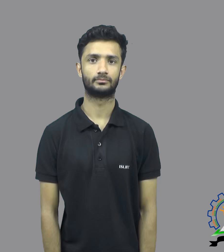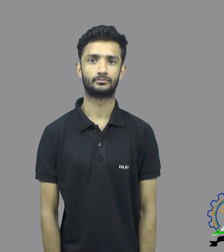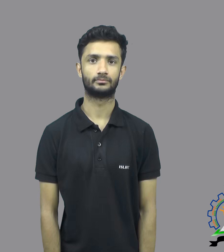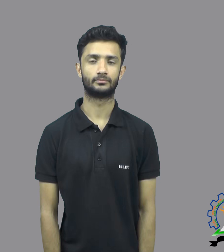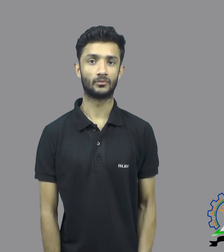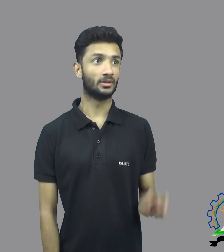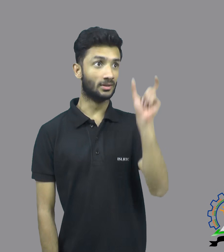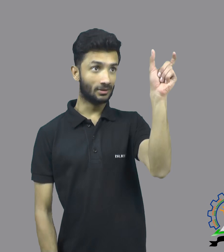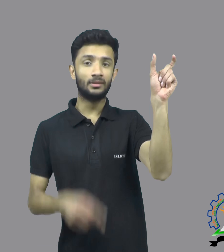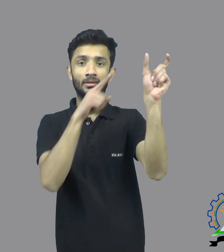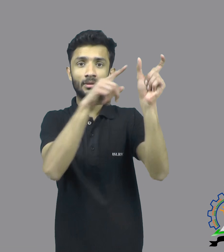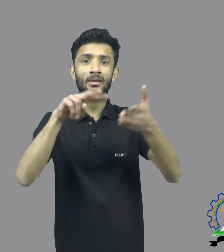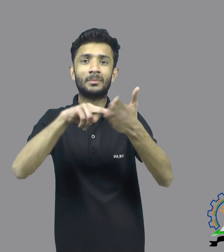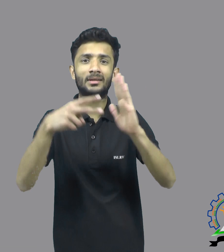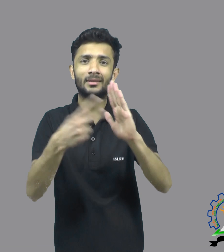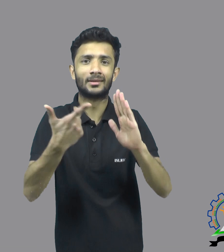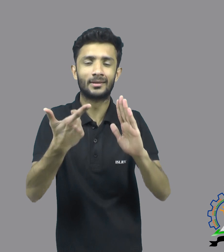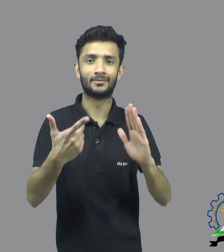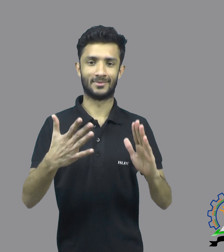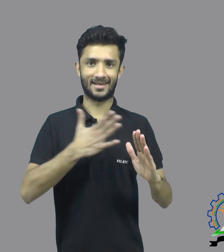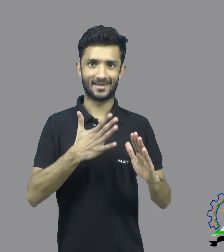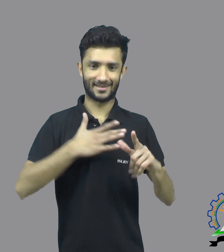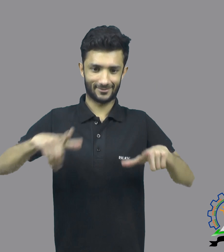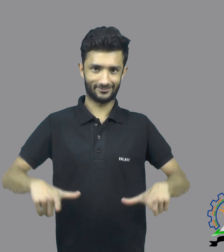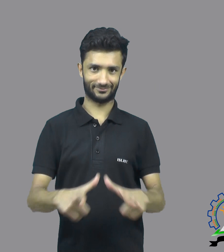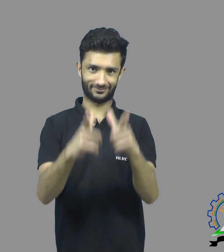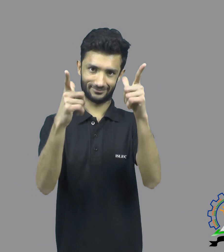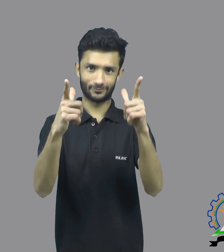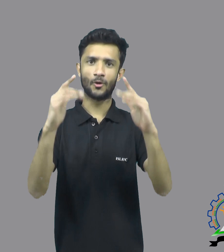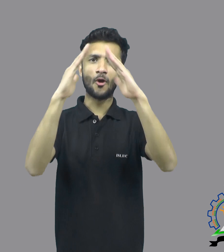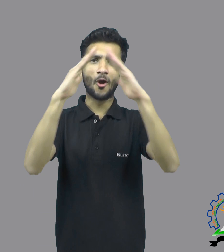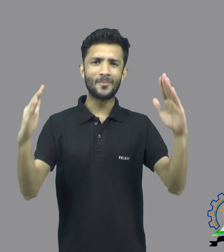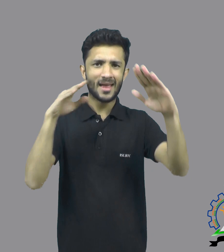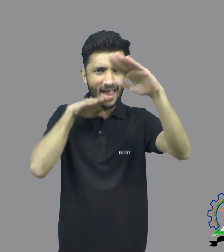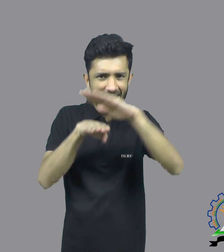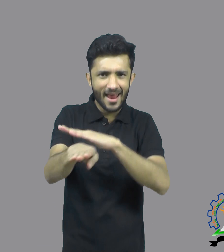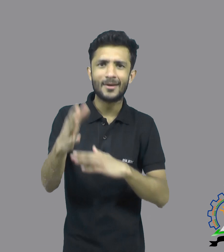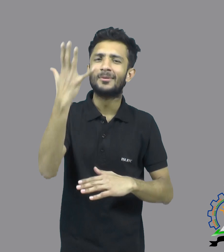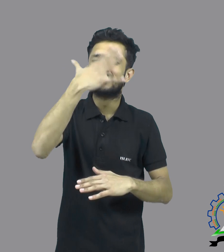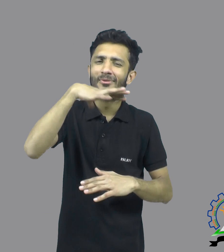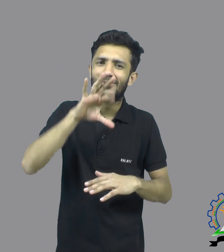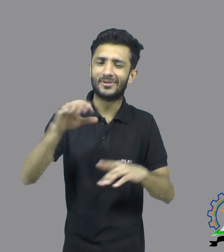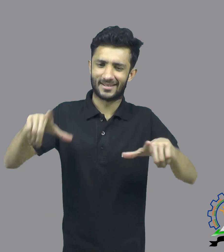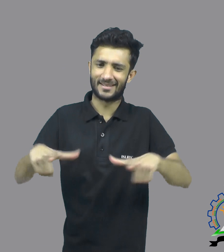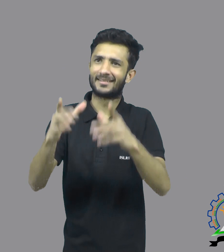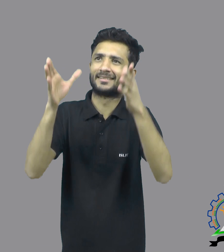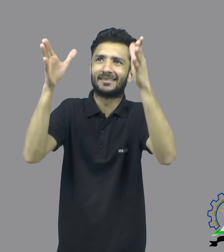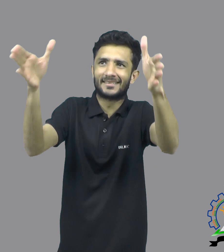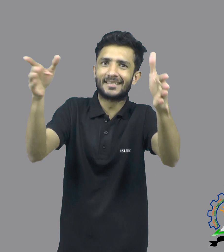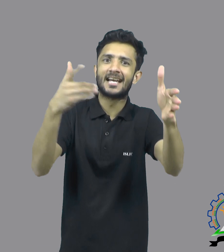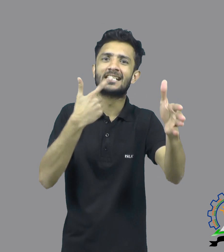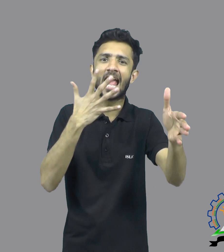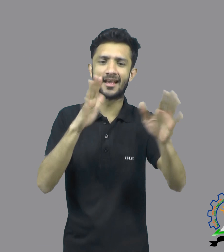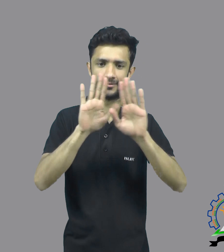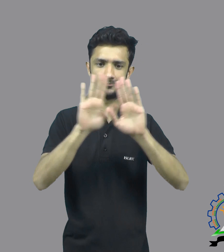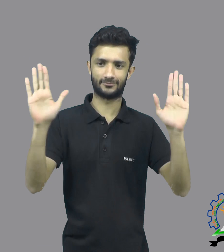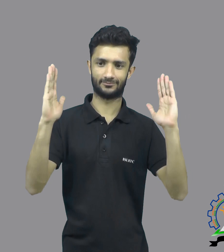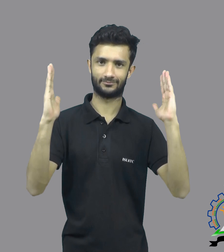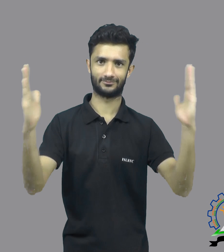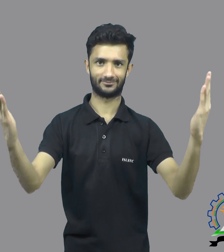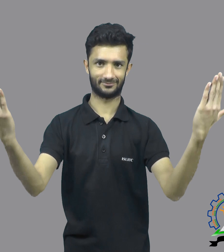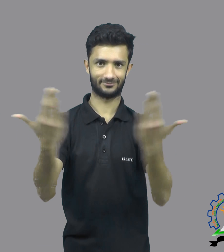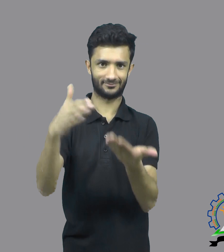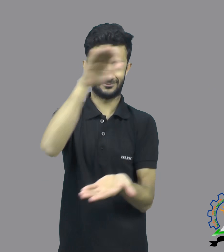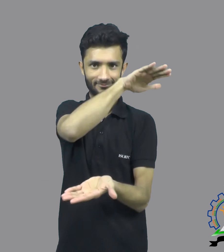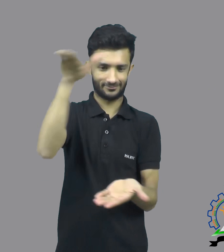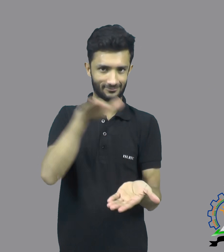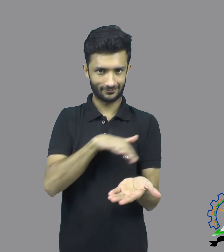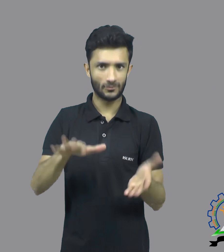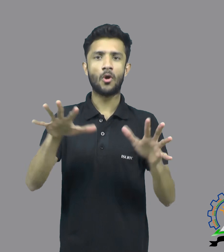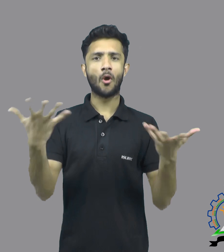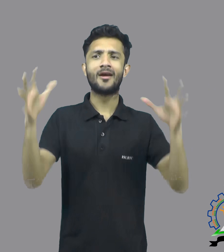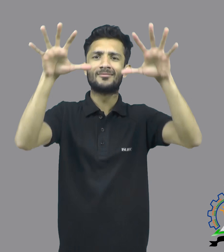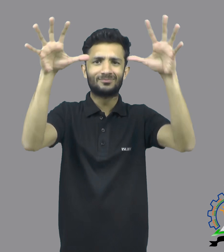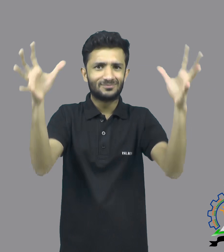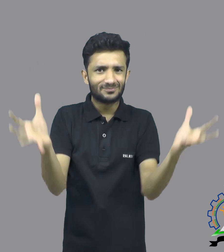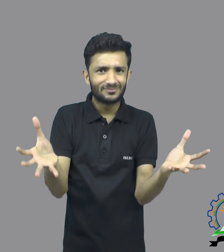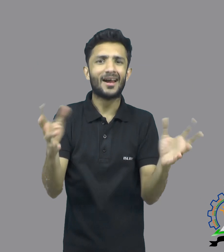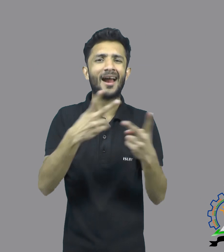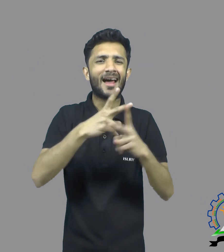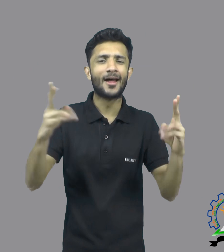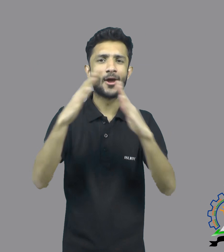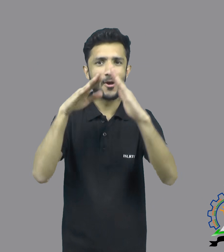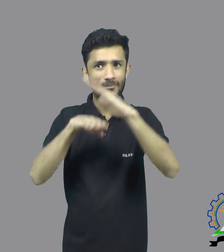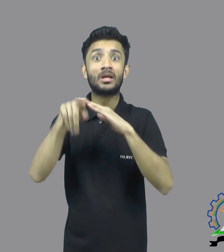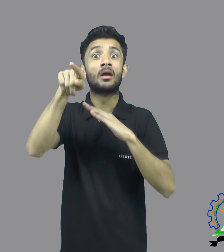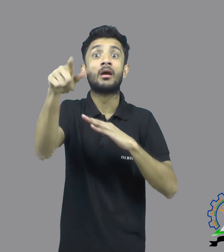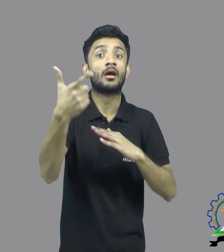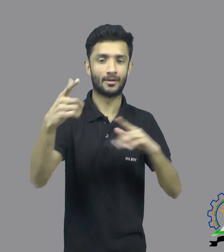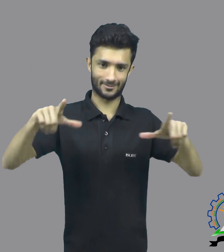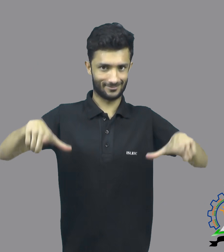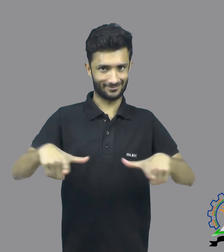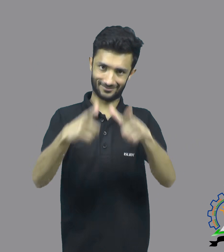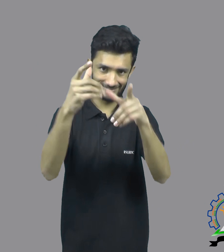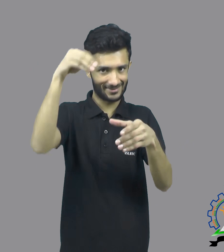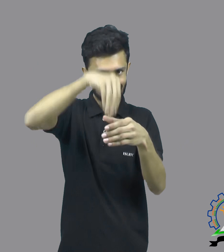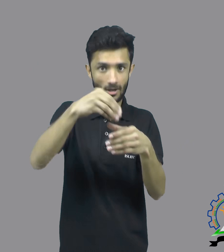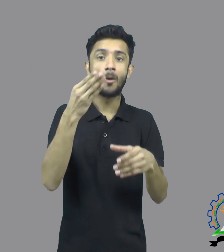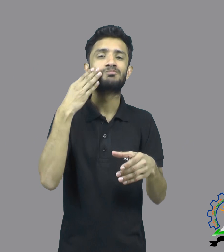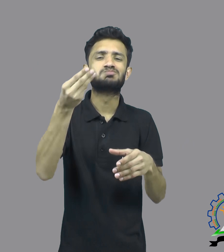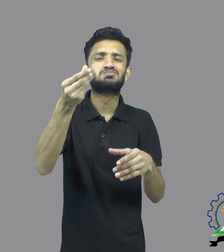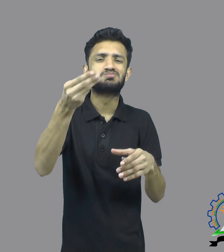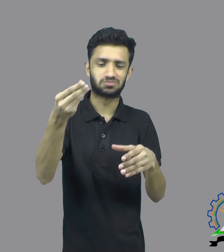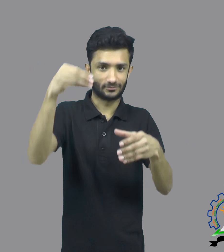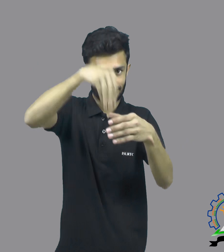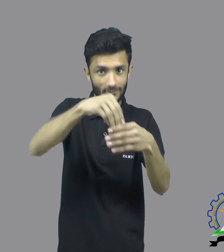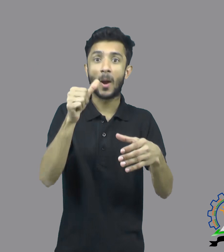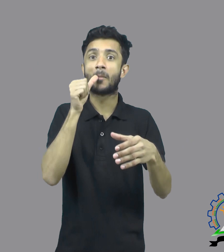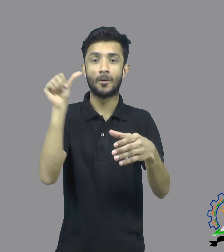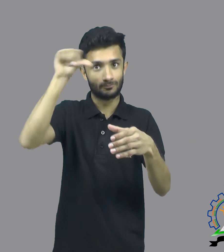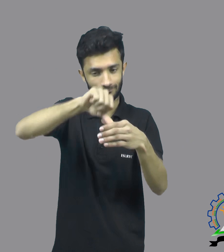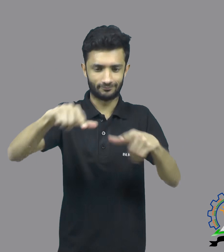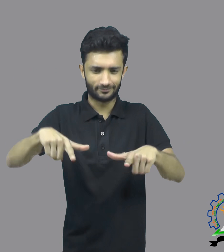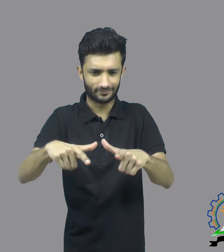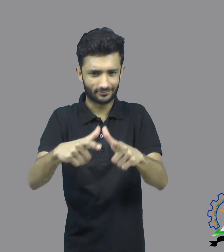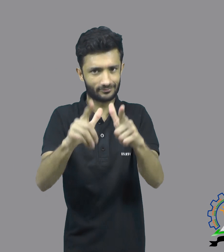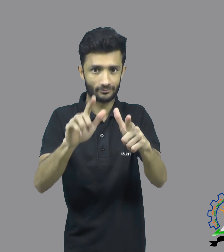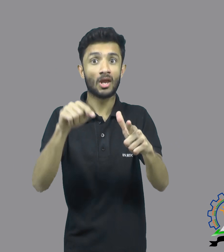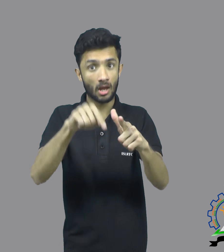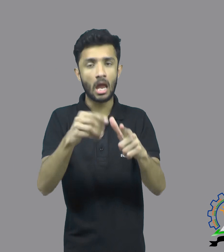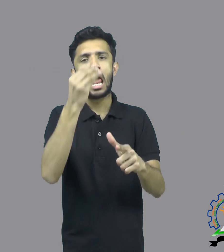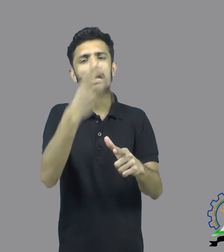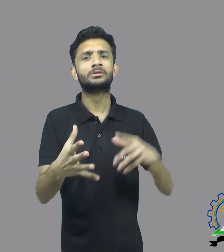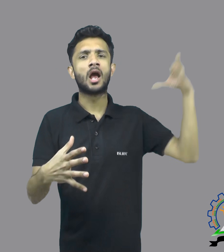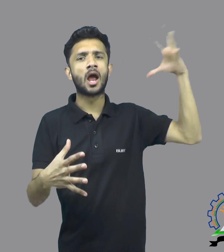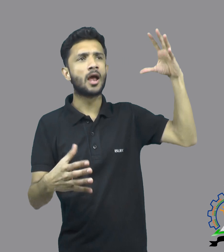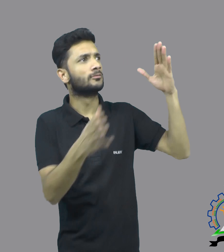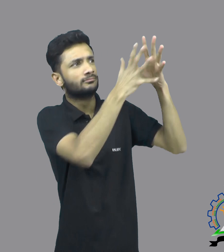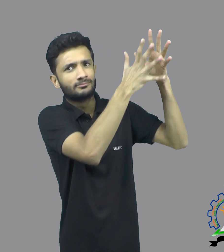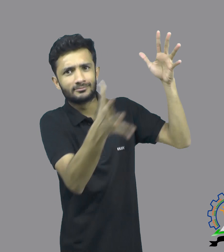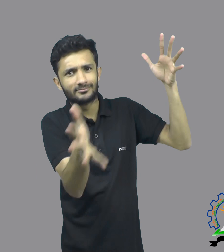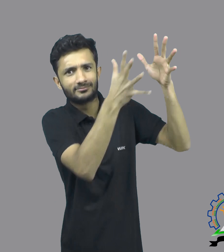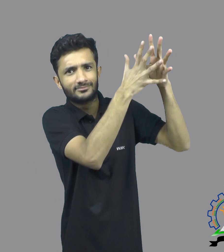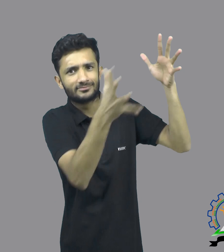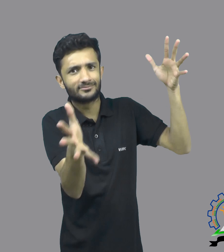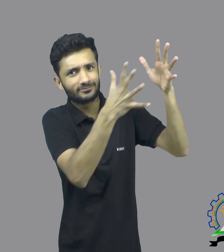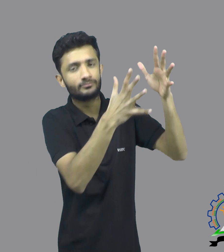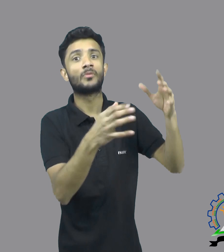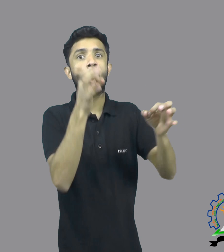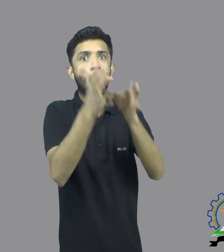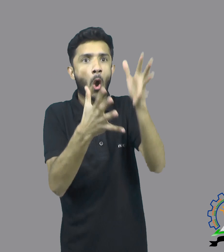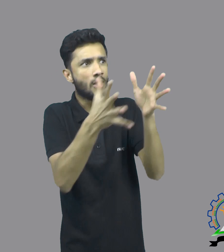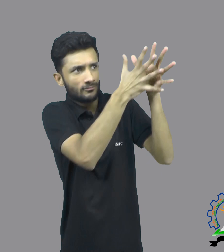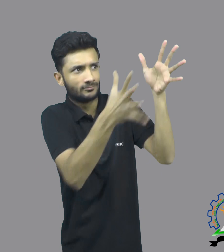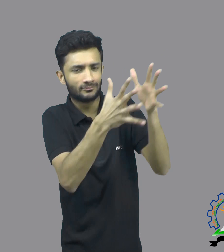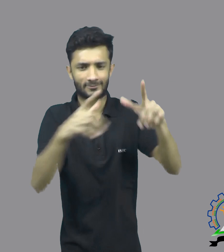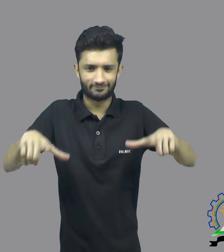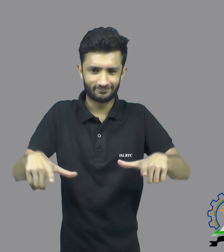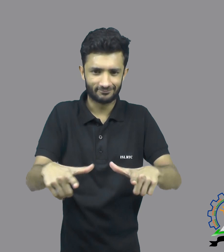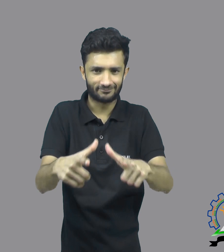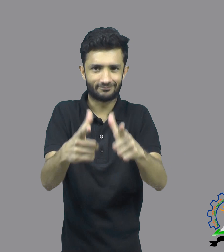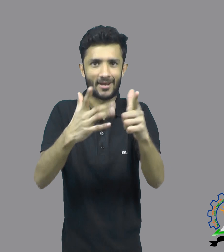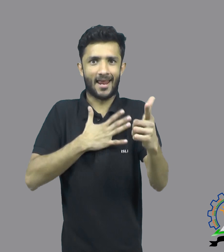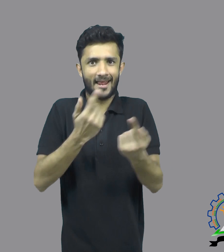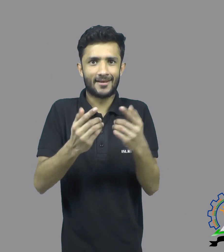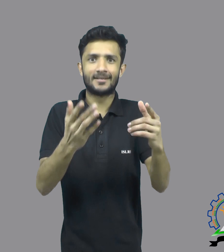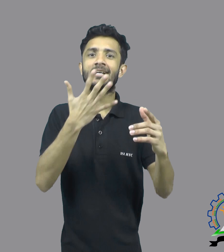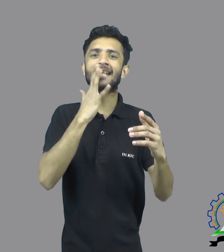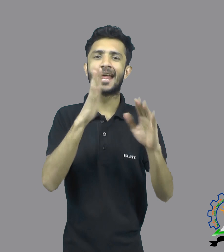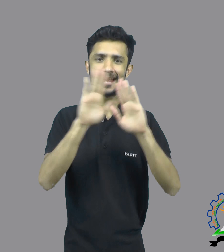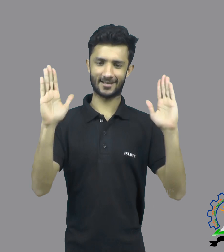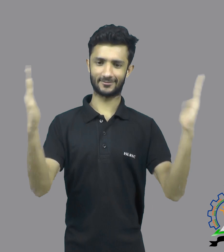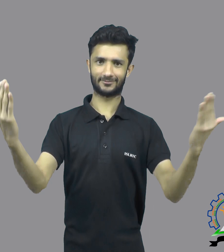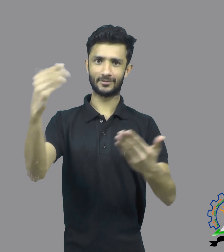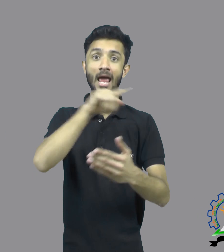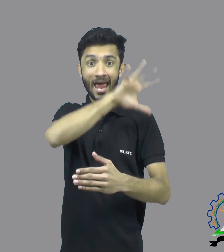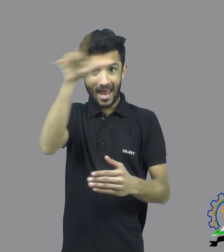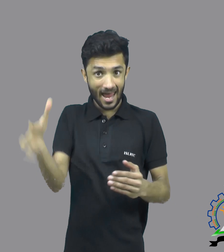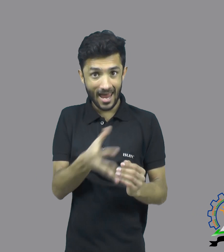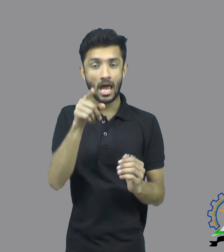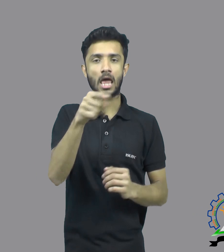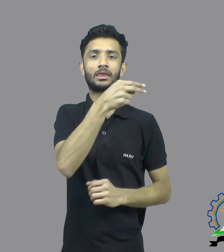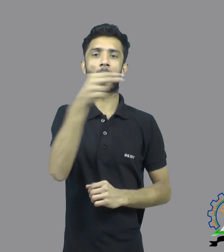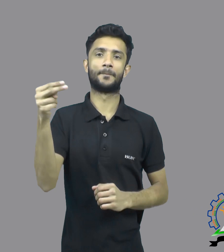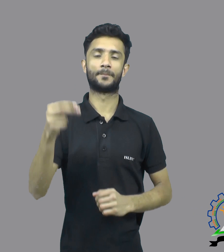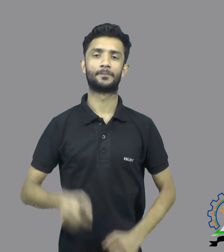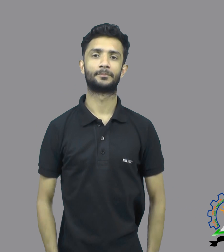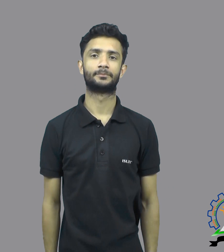Terrarium